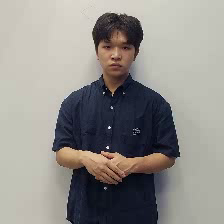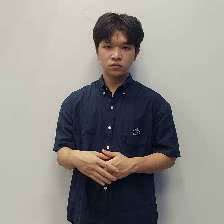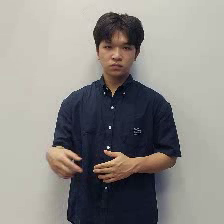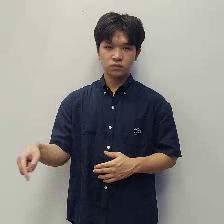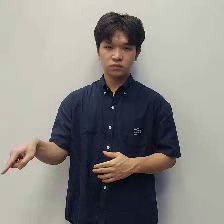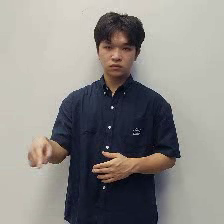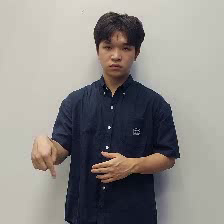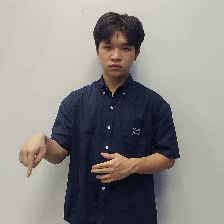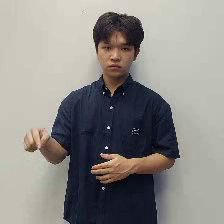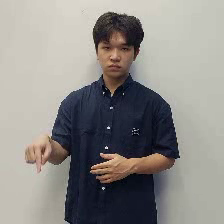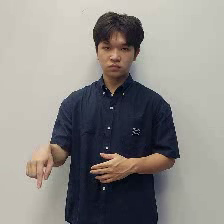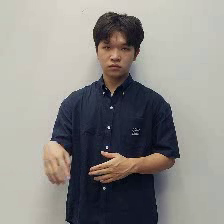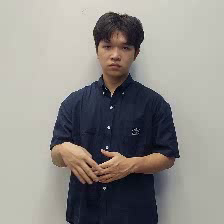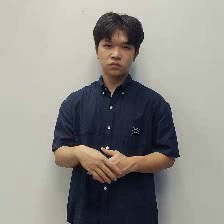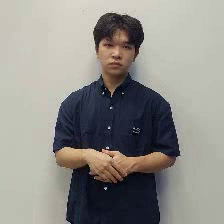Chúng ta